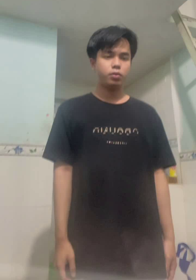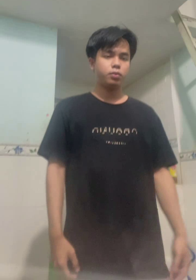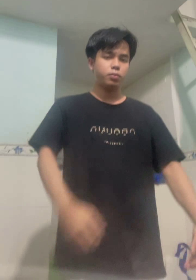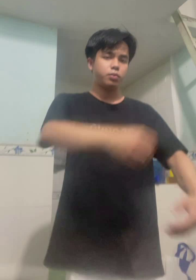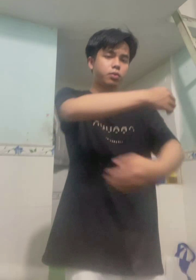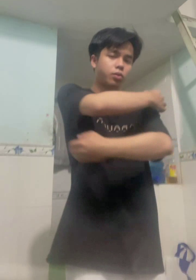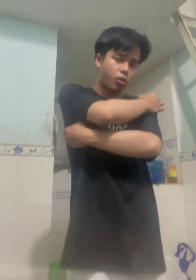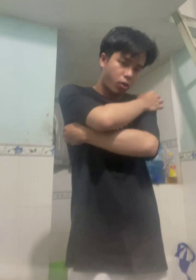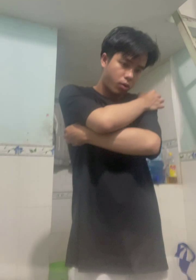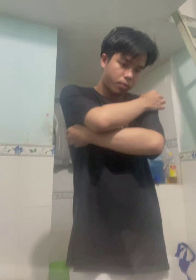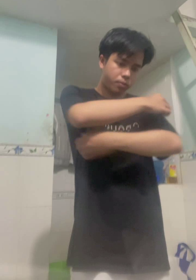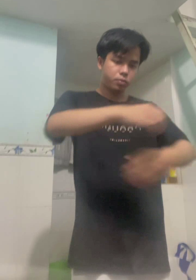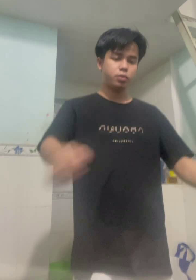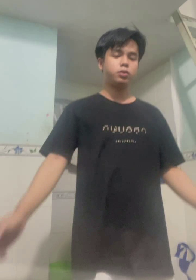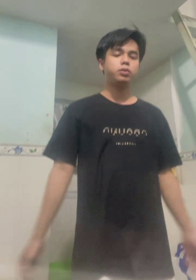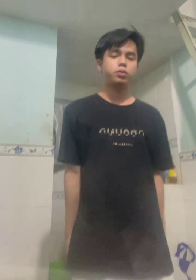om